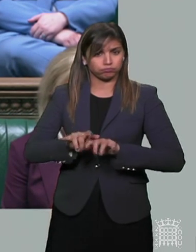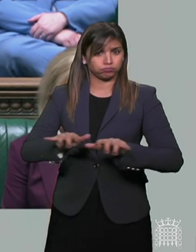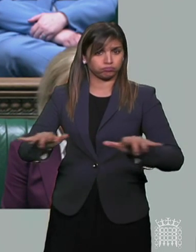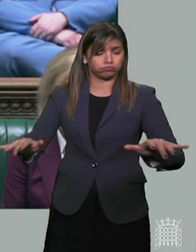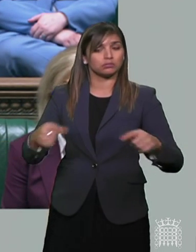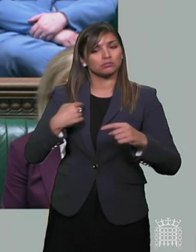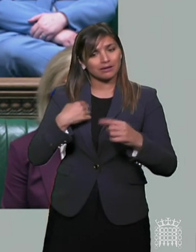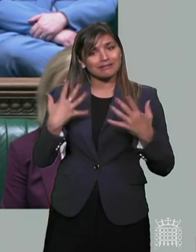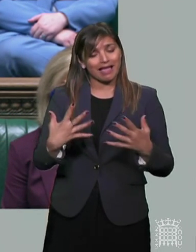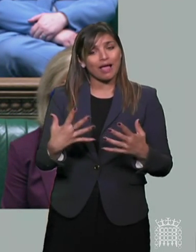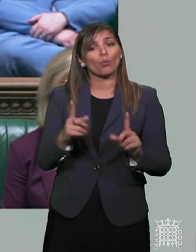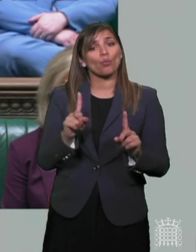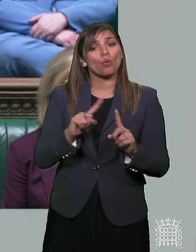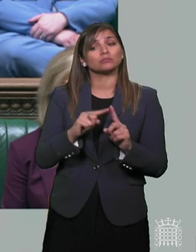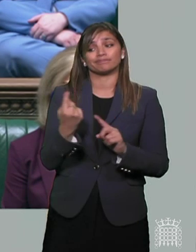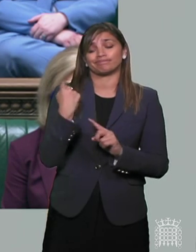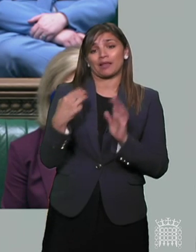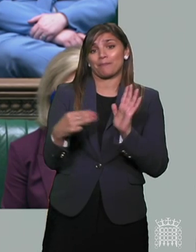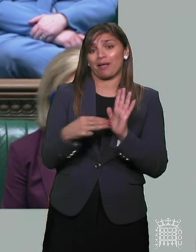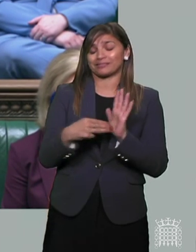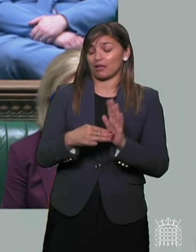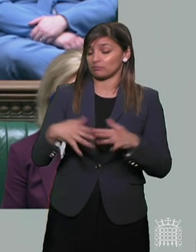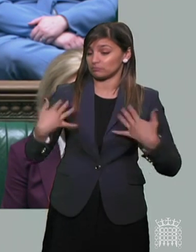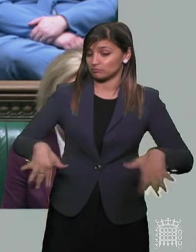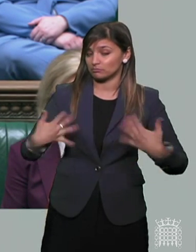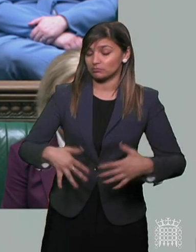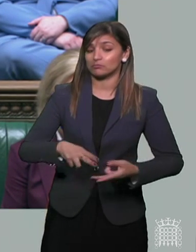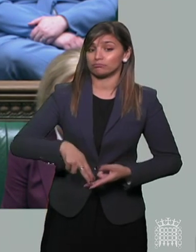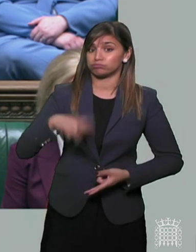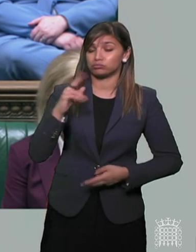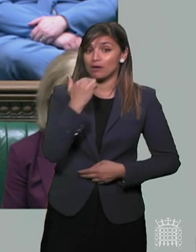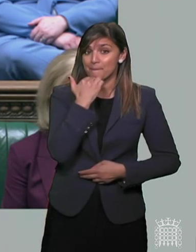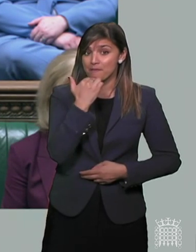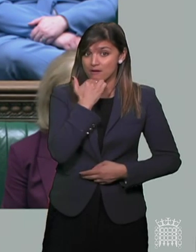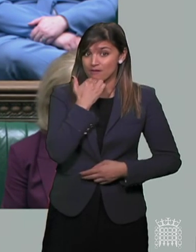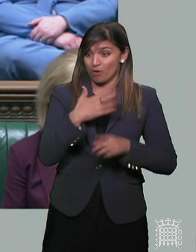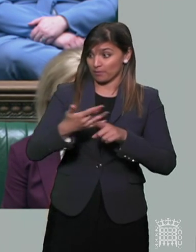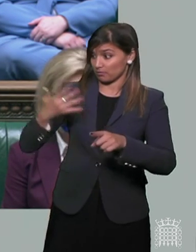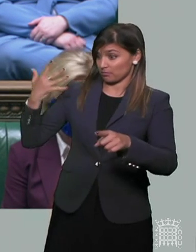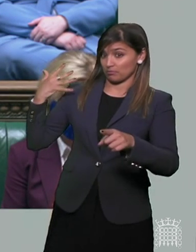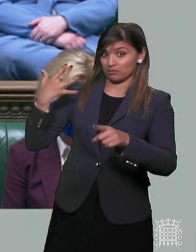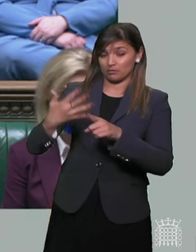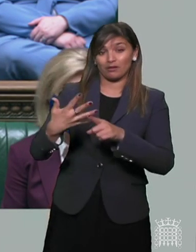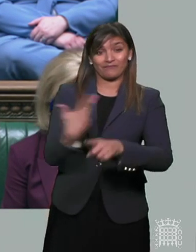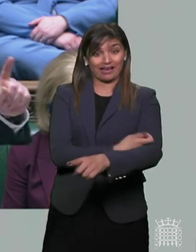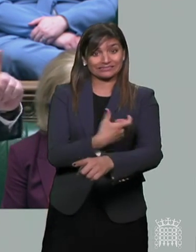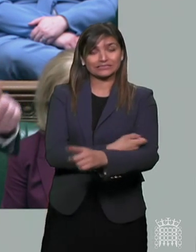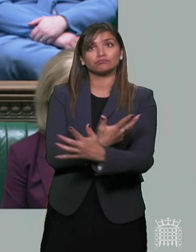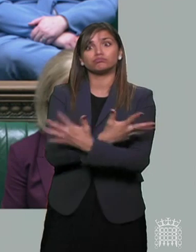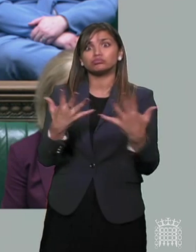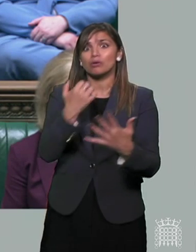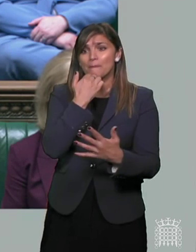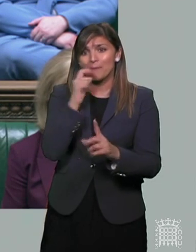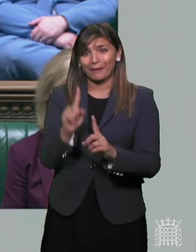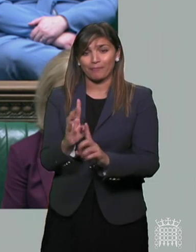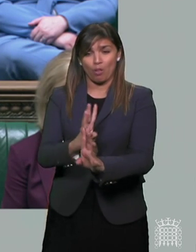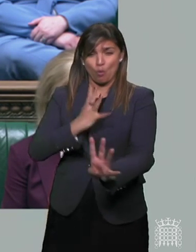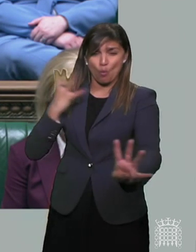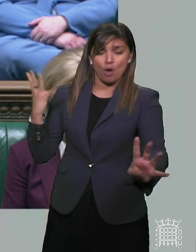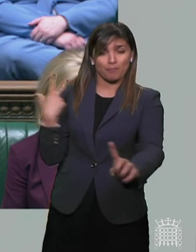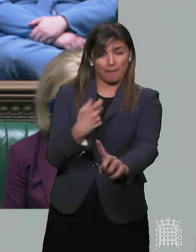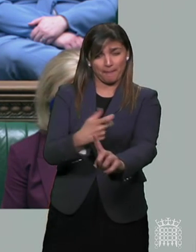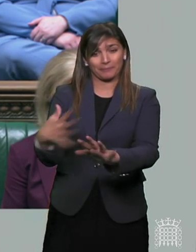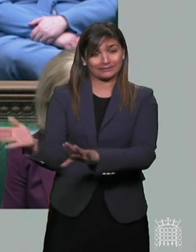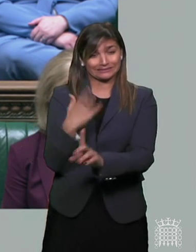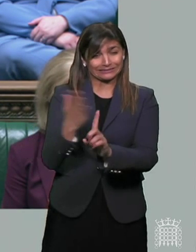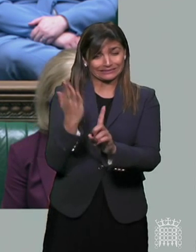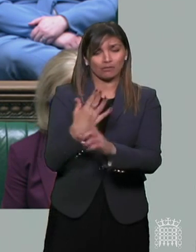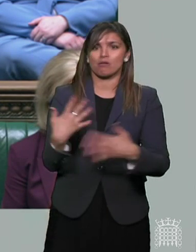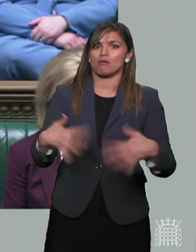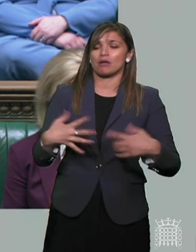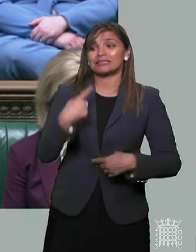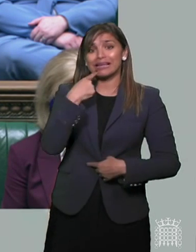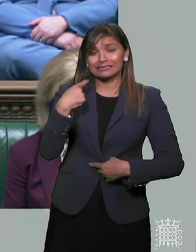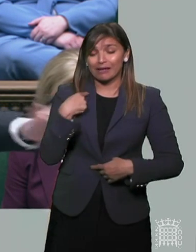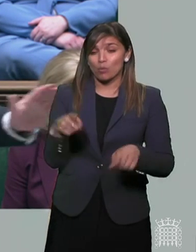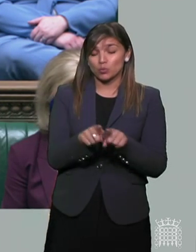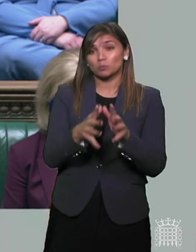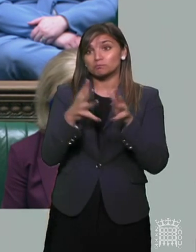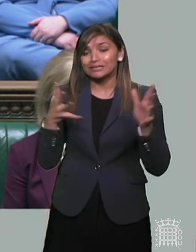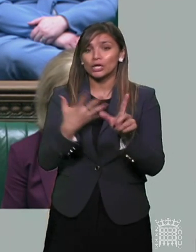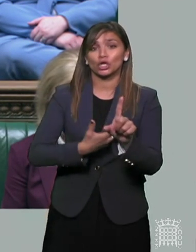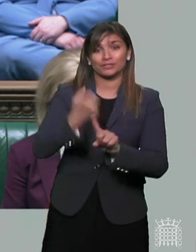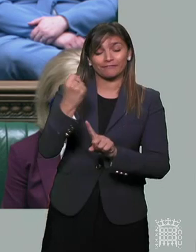Monday was the biggest vaccination Monday in the history of this country, and yesterday was the second biggest vaccination achievement by the NHS ever.